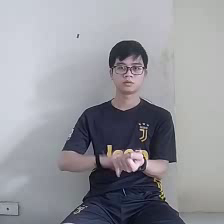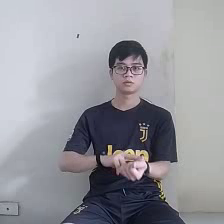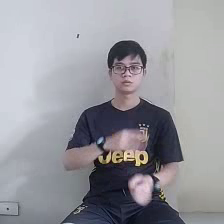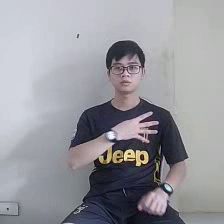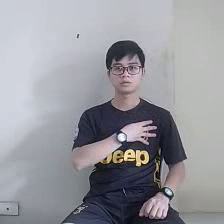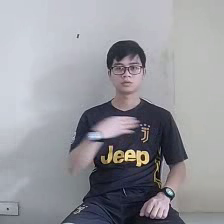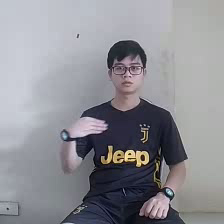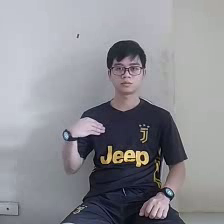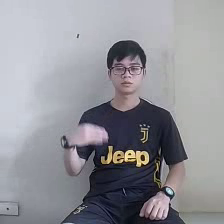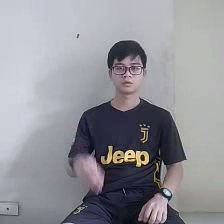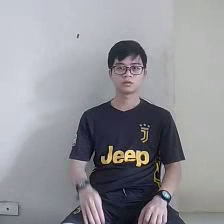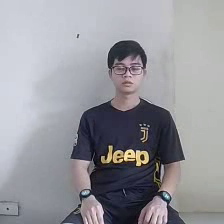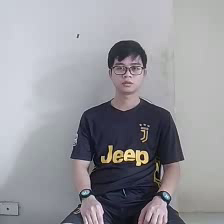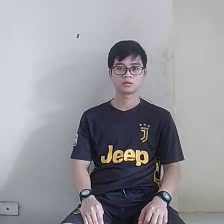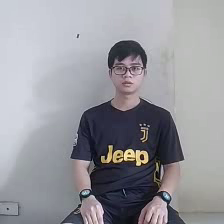Lây bệnh